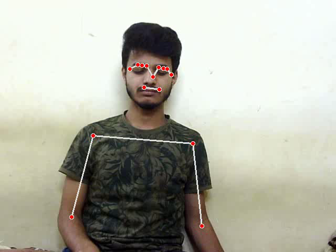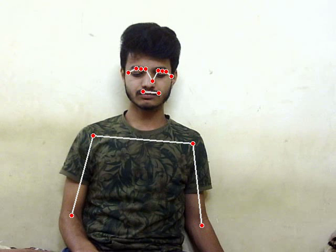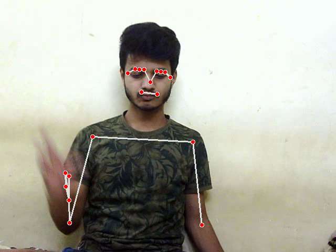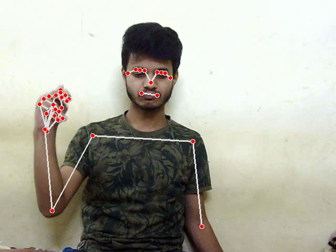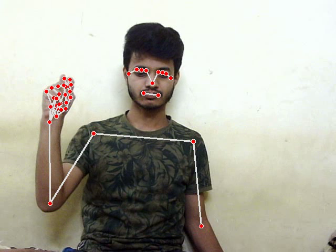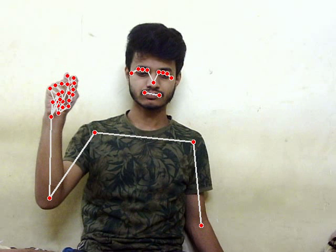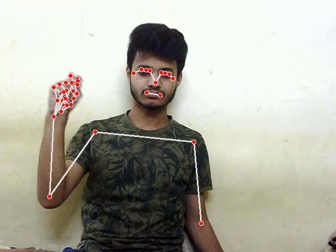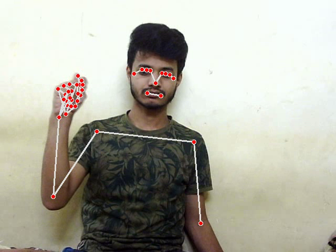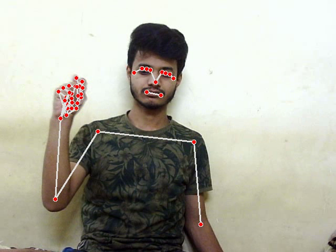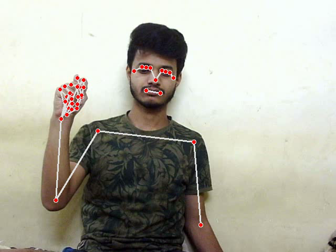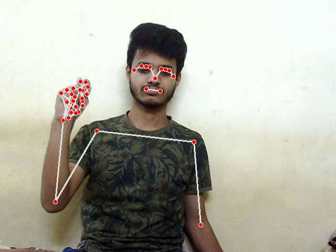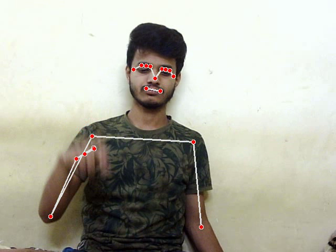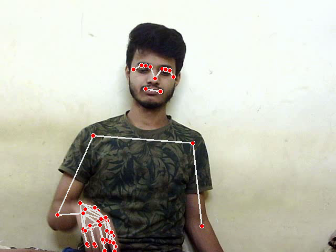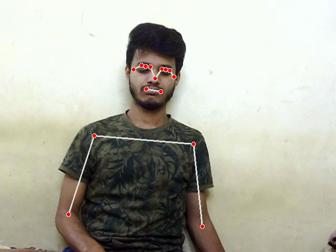bathroom